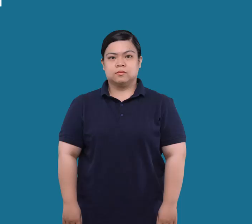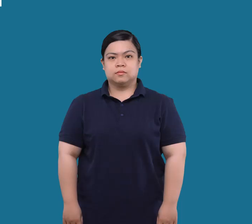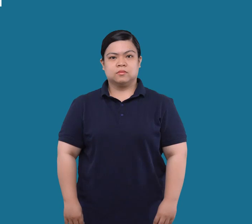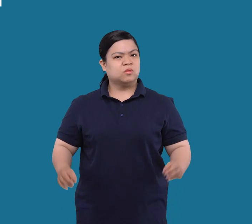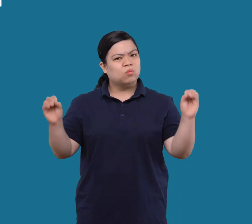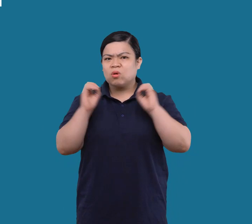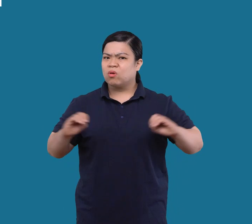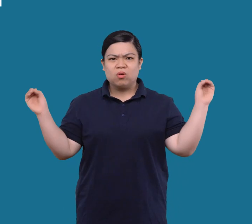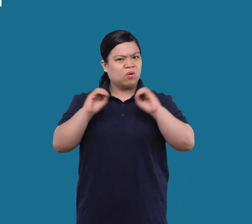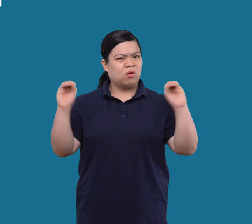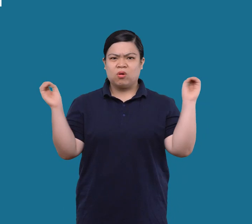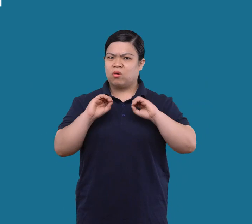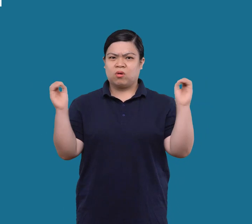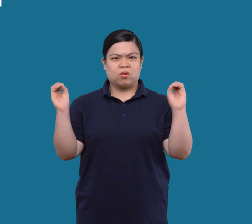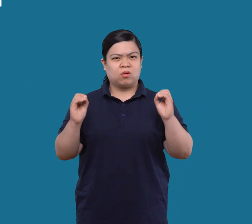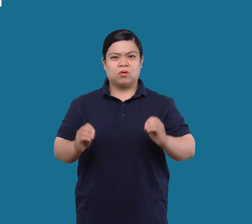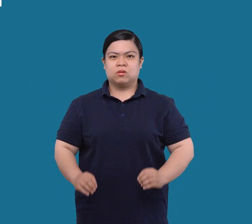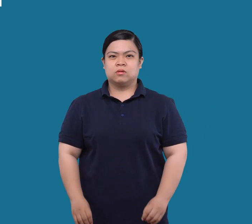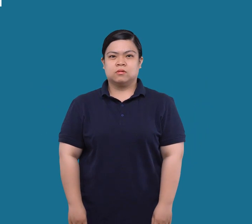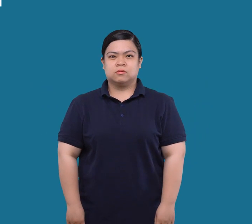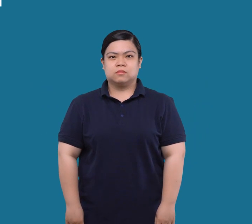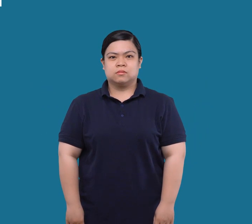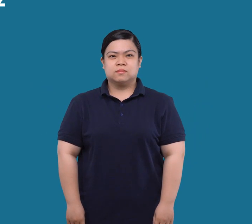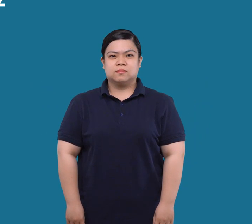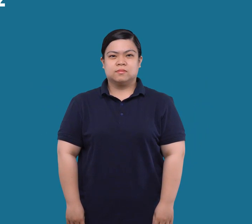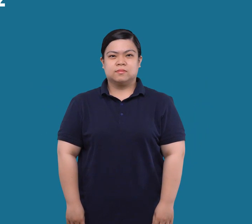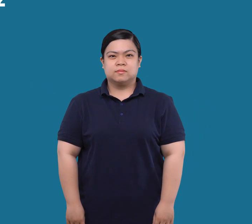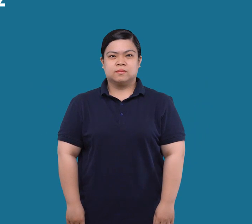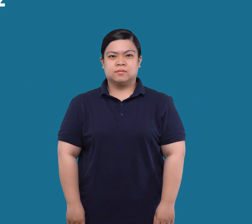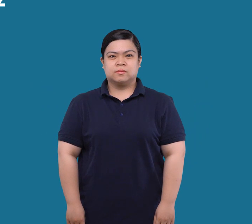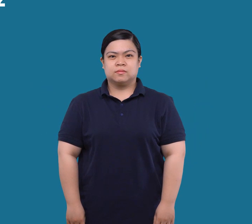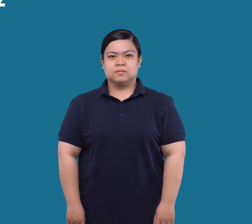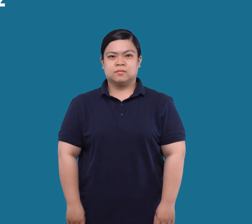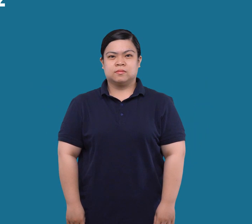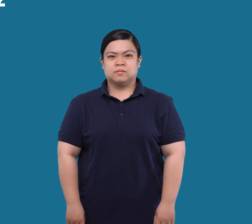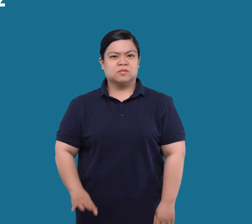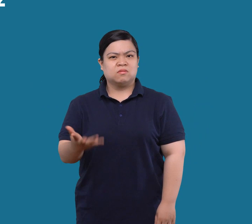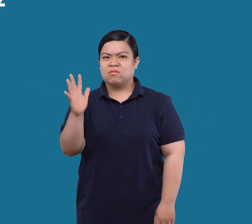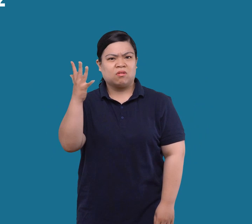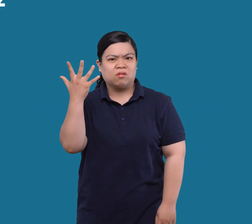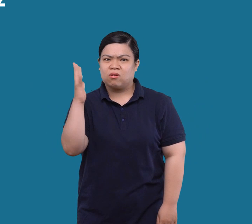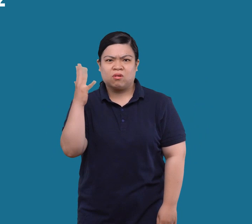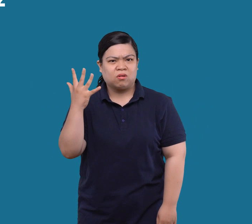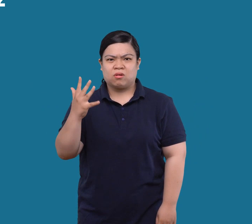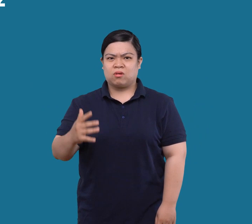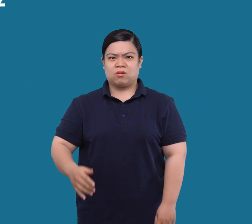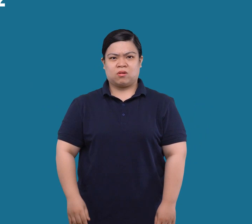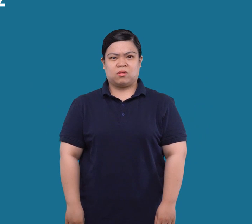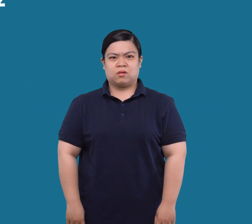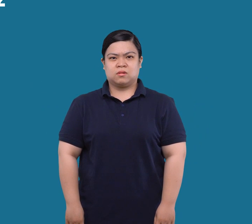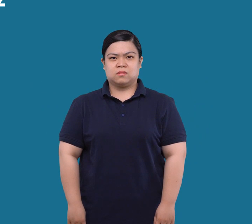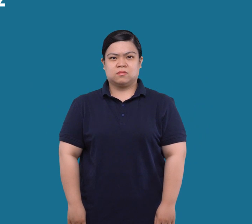không có